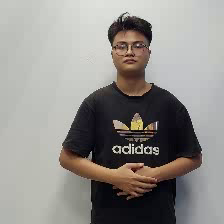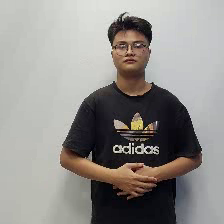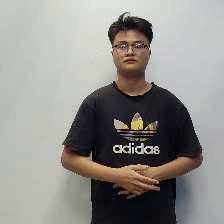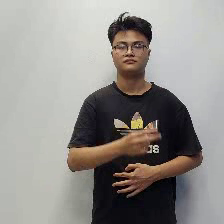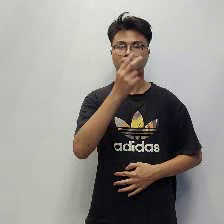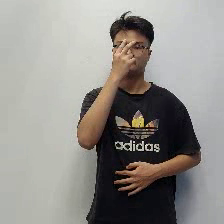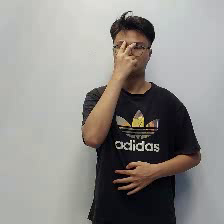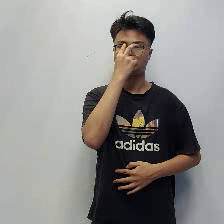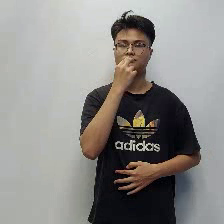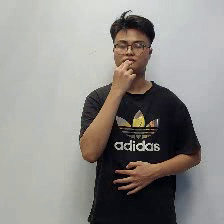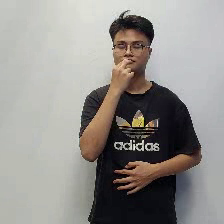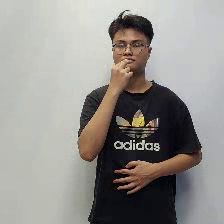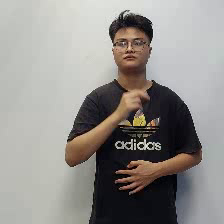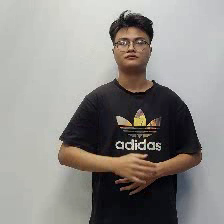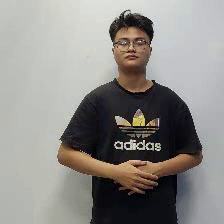Khóc